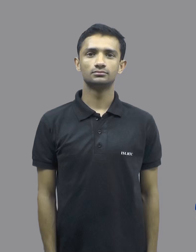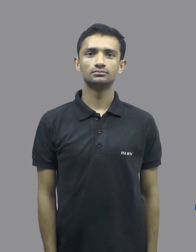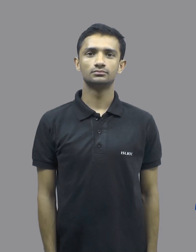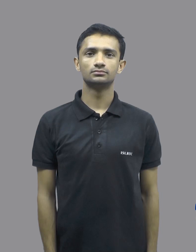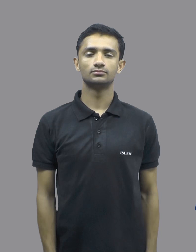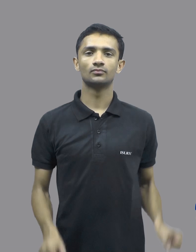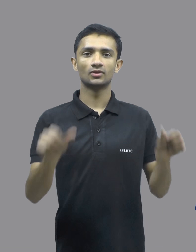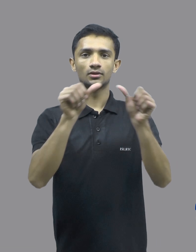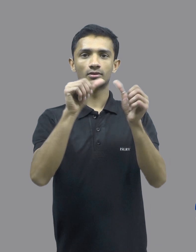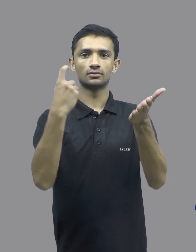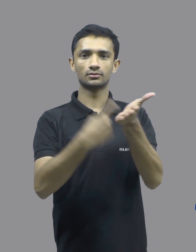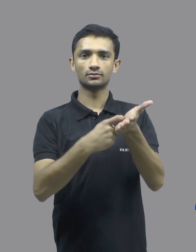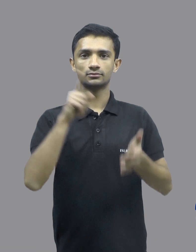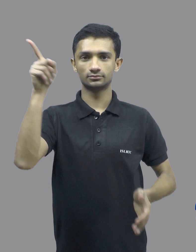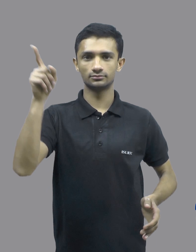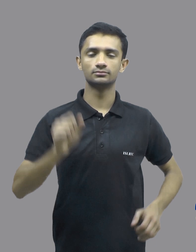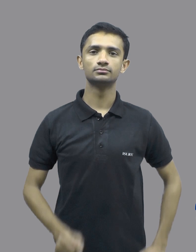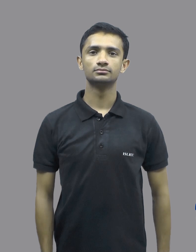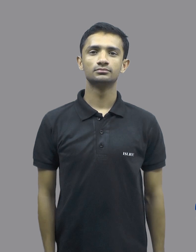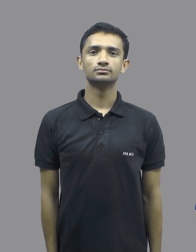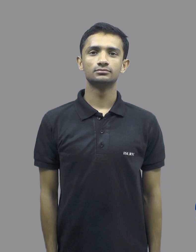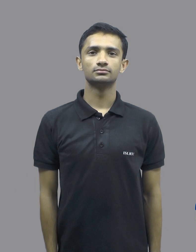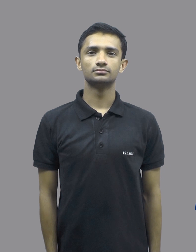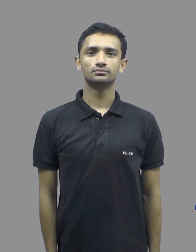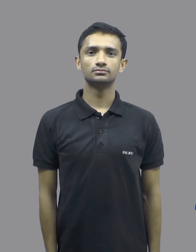Arunachal Pradesh